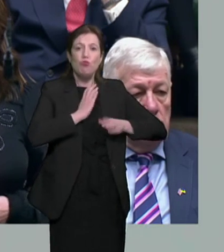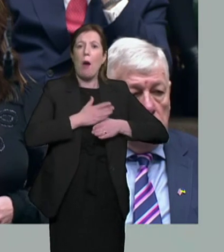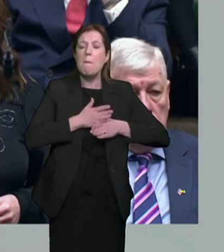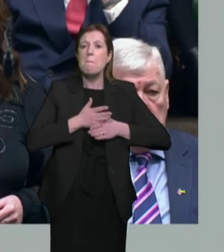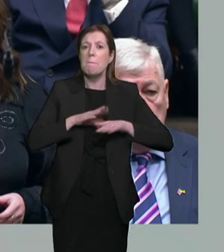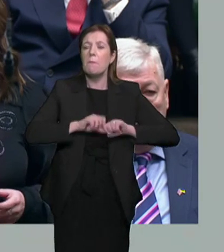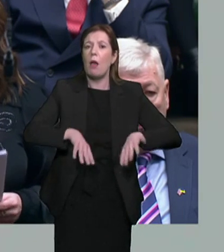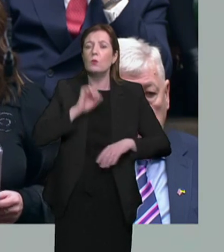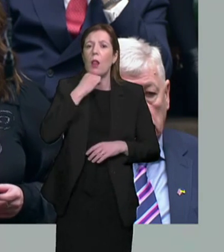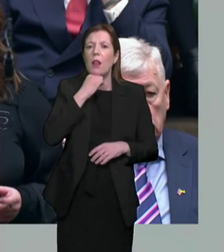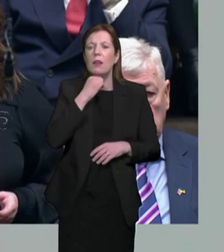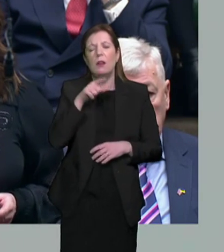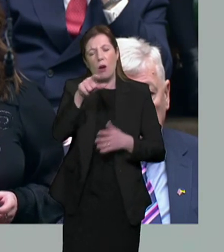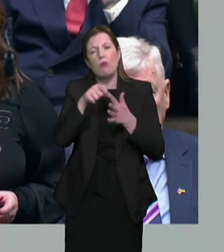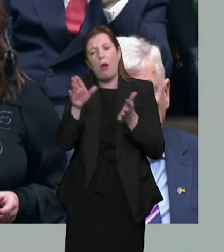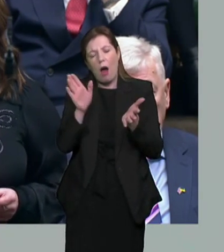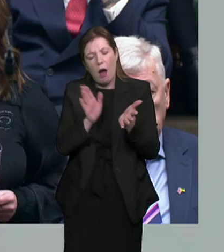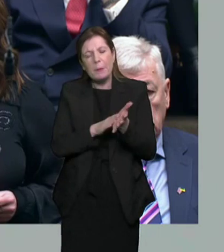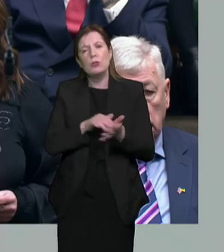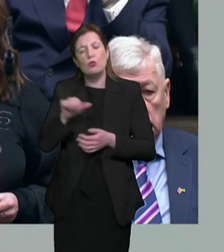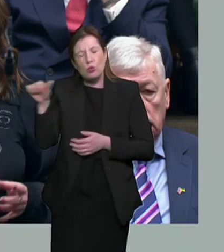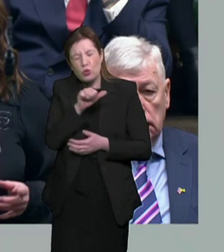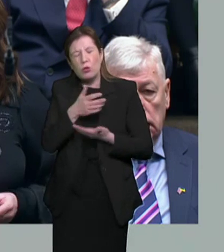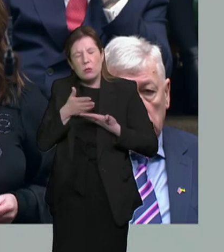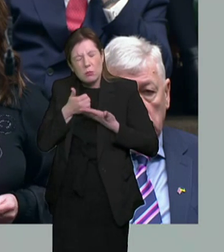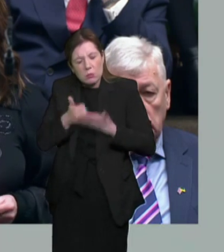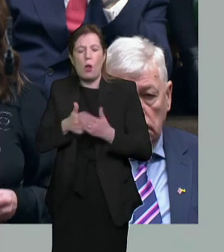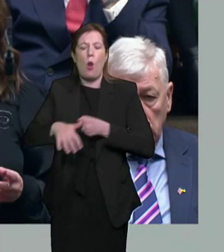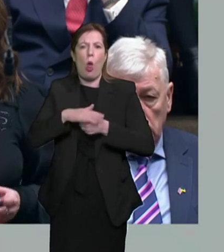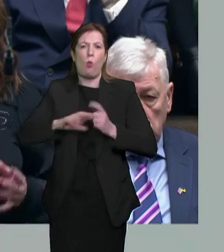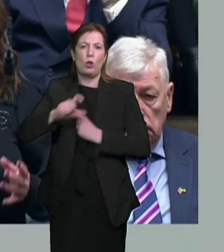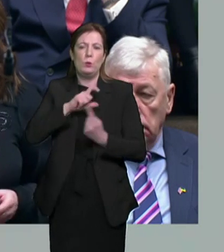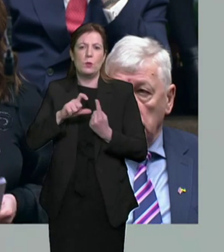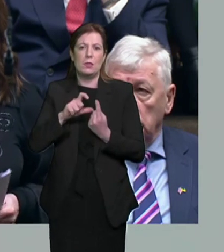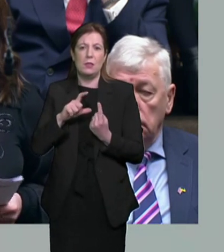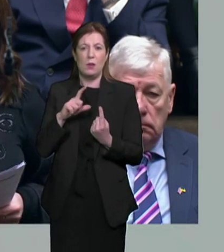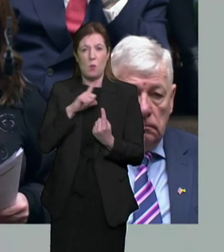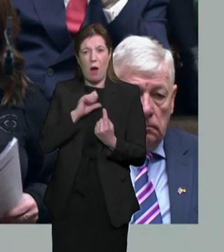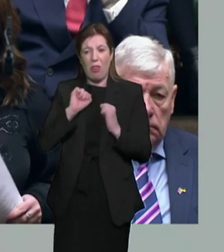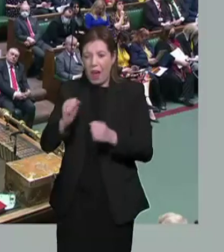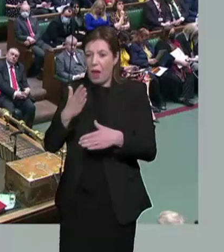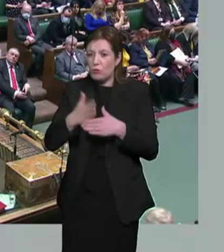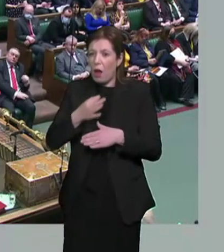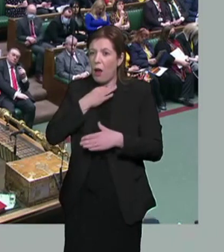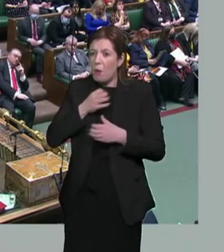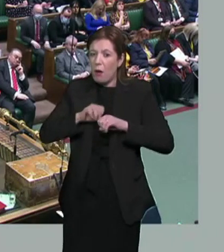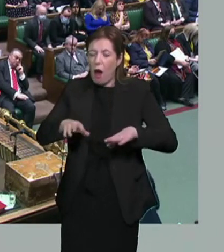Why will the Prime Minister not act to protect local communities from losing real high-quality jobs?